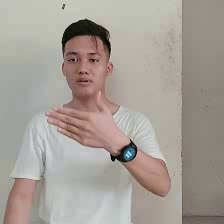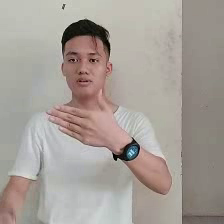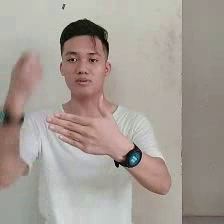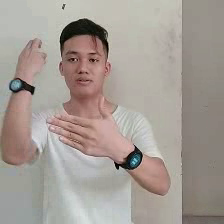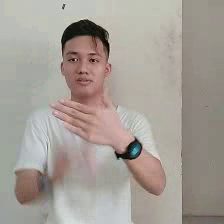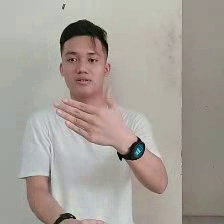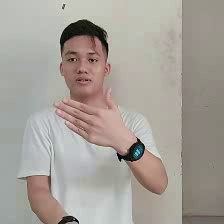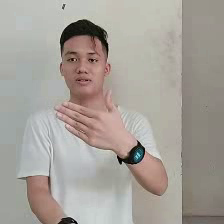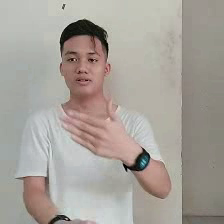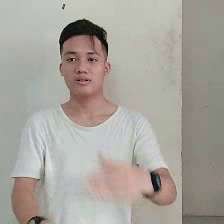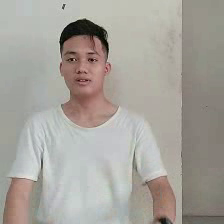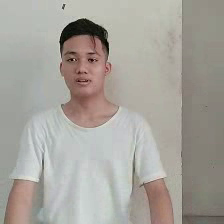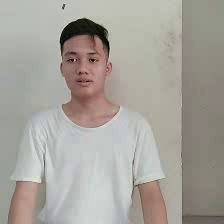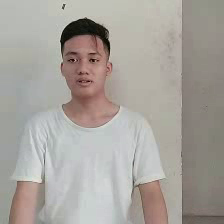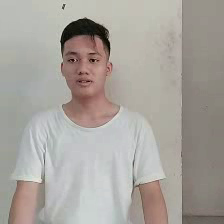Phạt